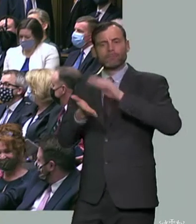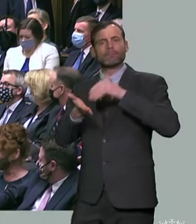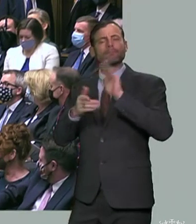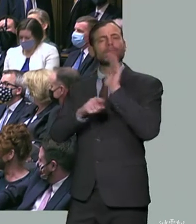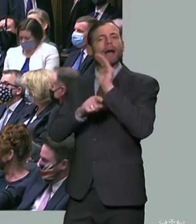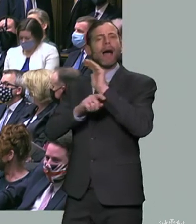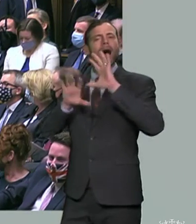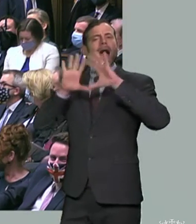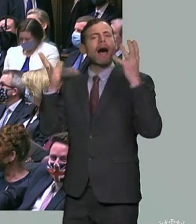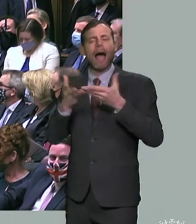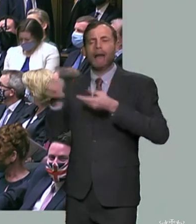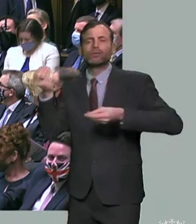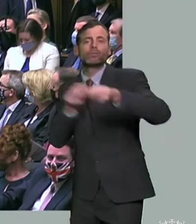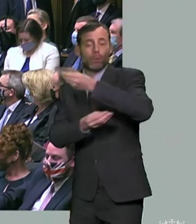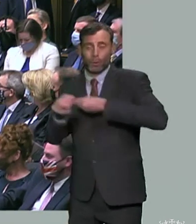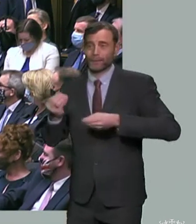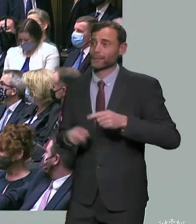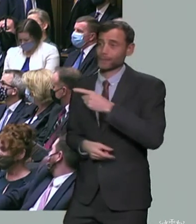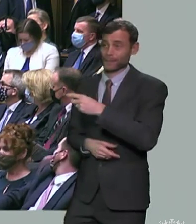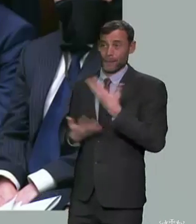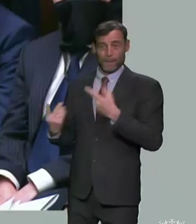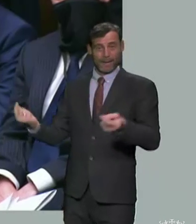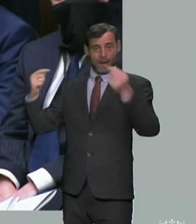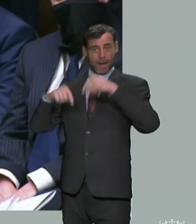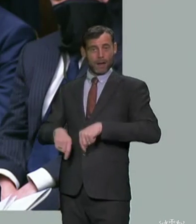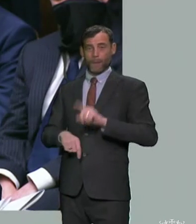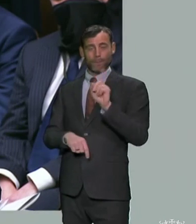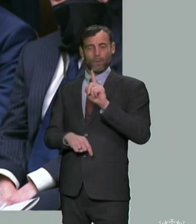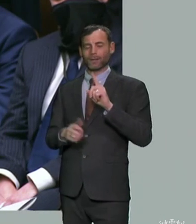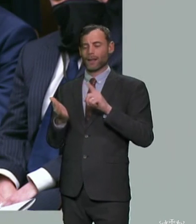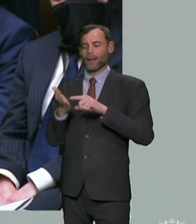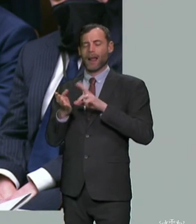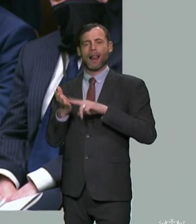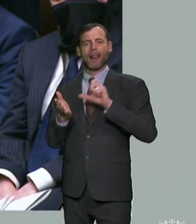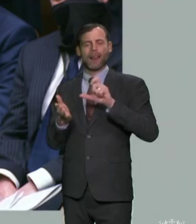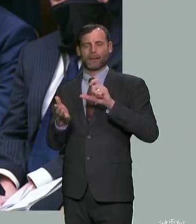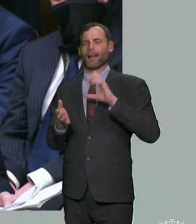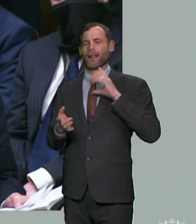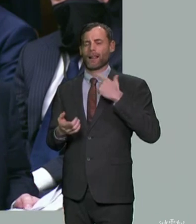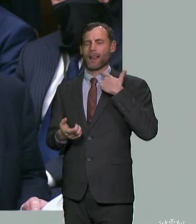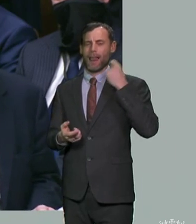The Prime Minister saw that when he visited BAE Systems’ factory of the future in Lancashire last year.